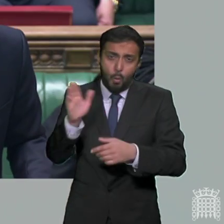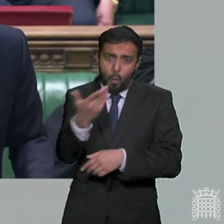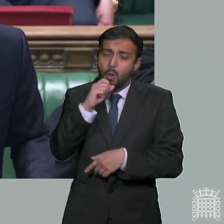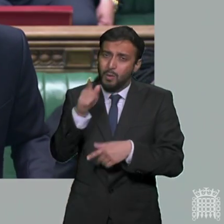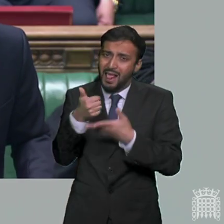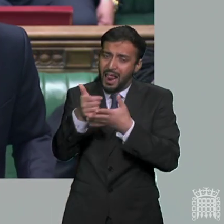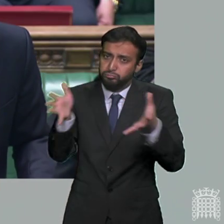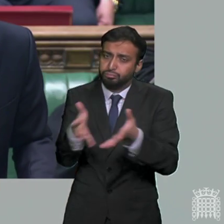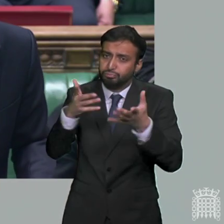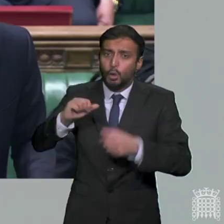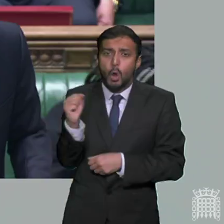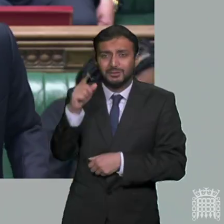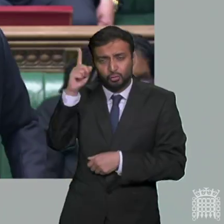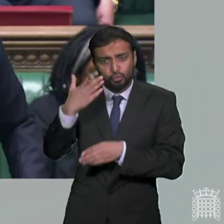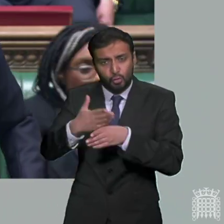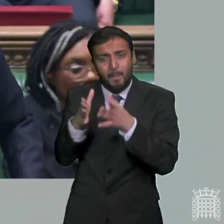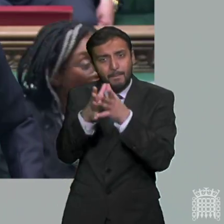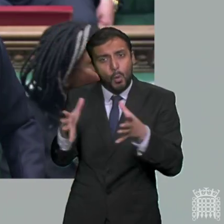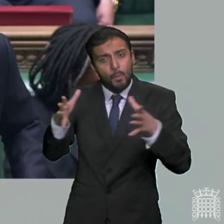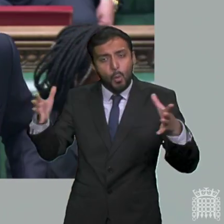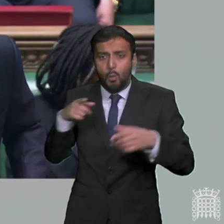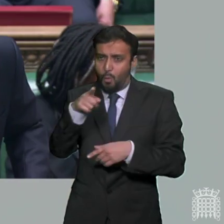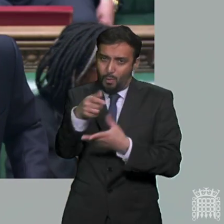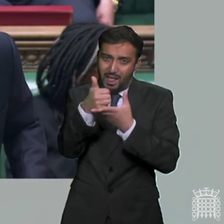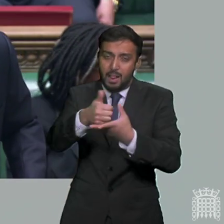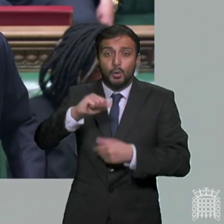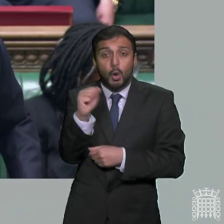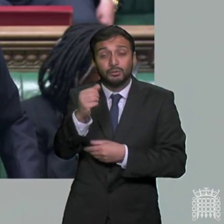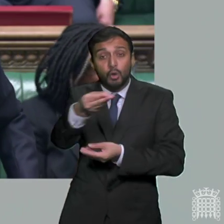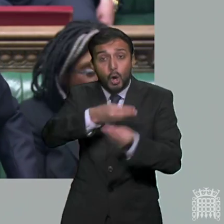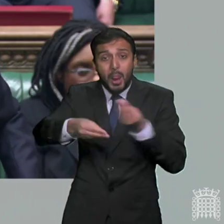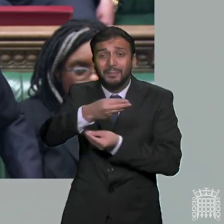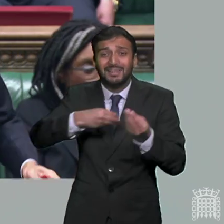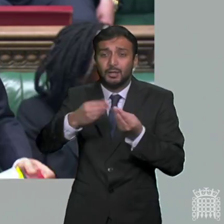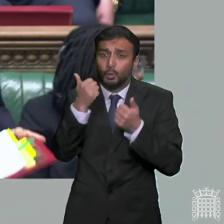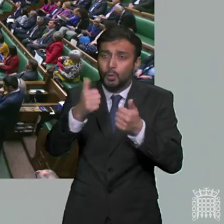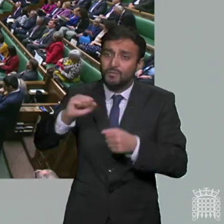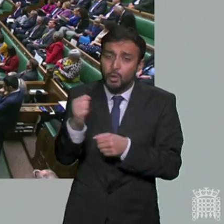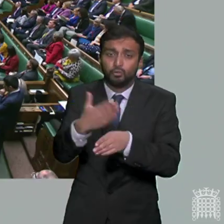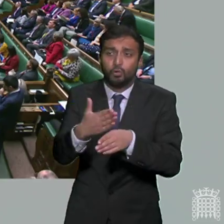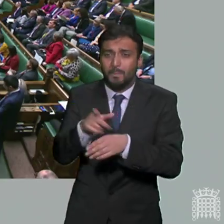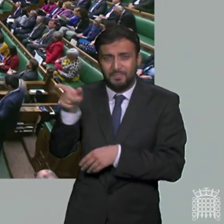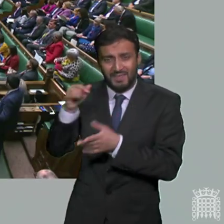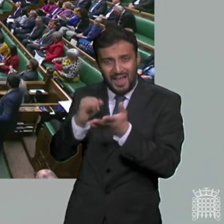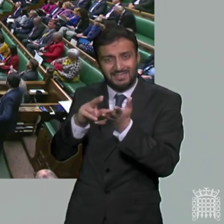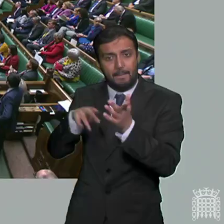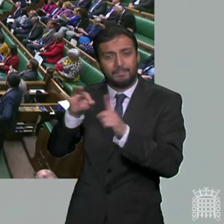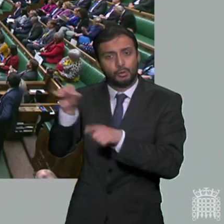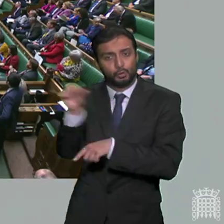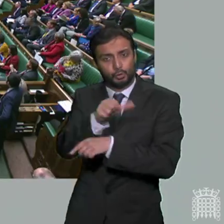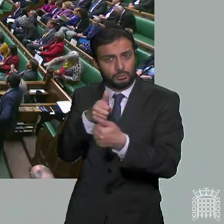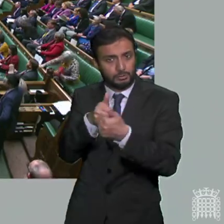That is good for the Scottish economy and good for Scottish jobs, and something the SNP would do well to support.